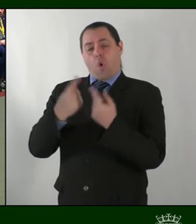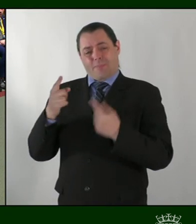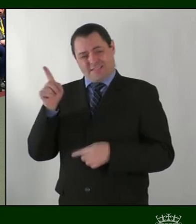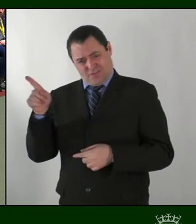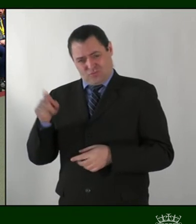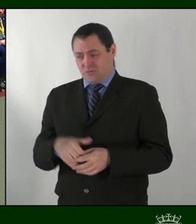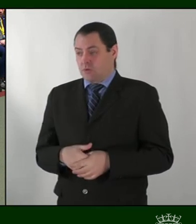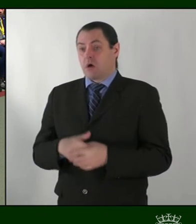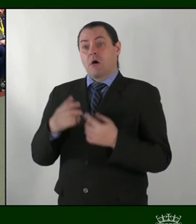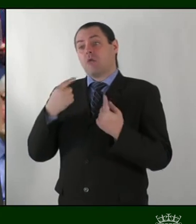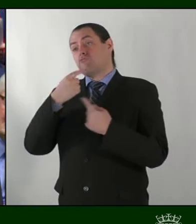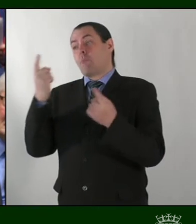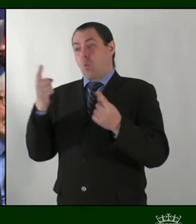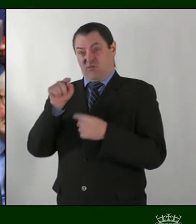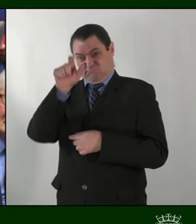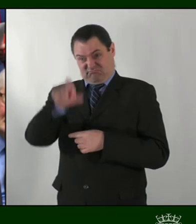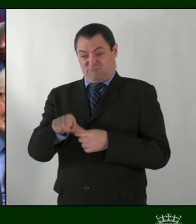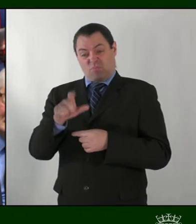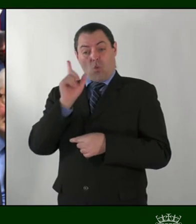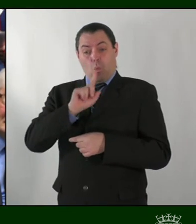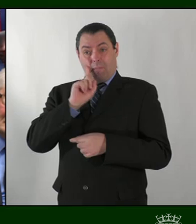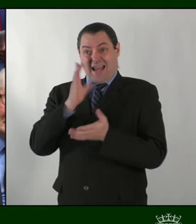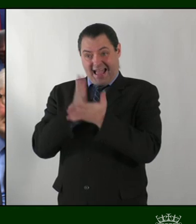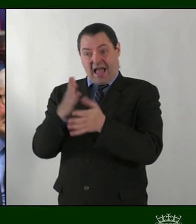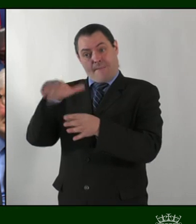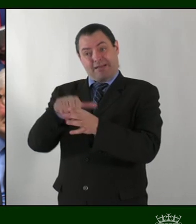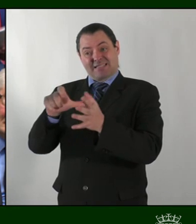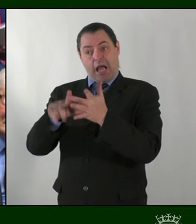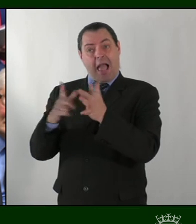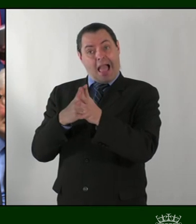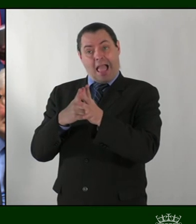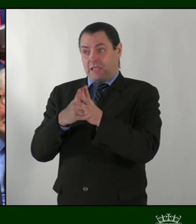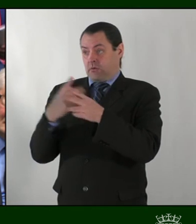It is widely reported that Anne Sacoolas is in fact a CIA operative.